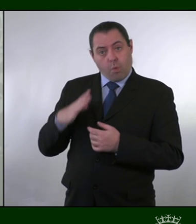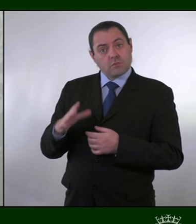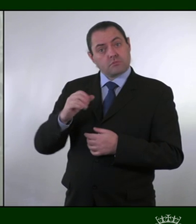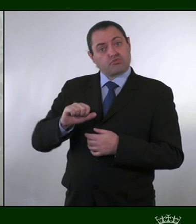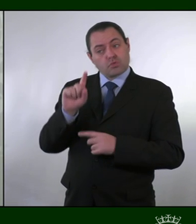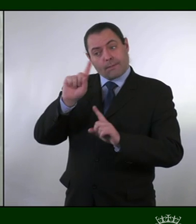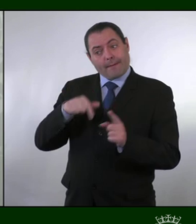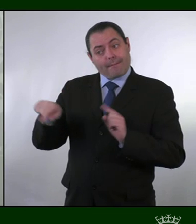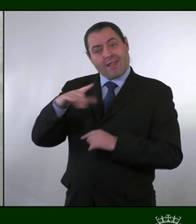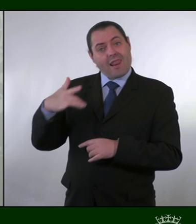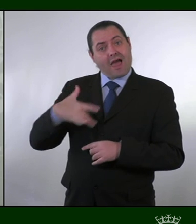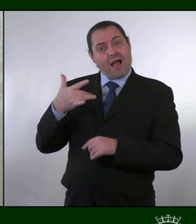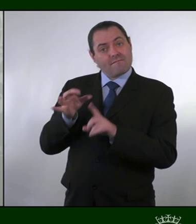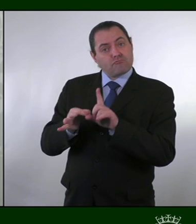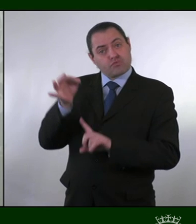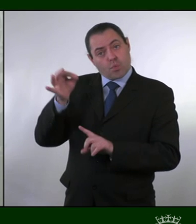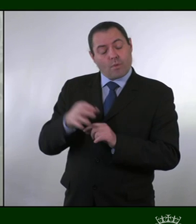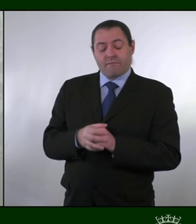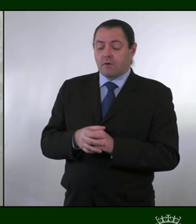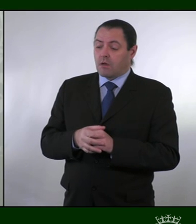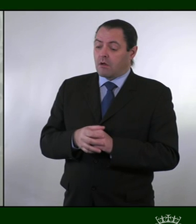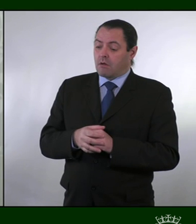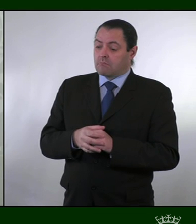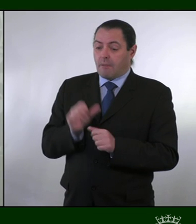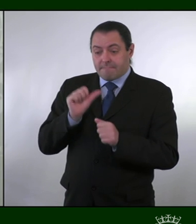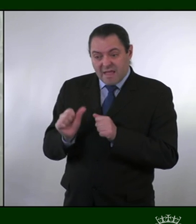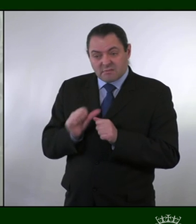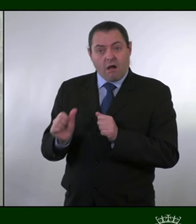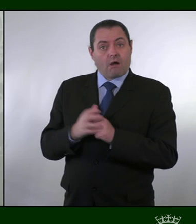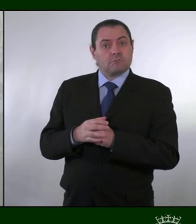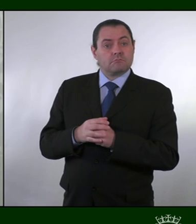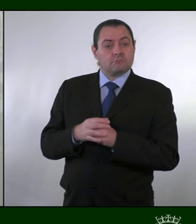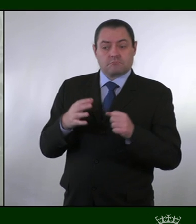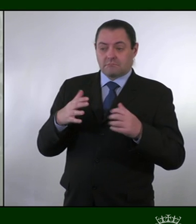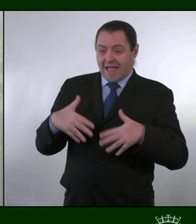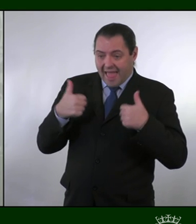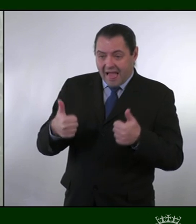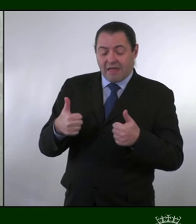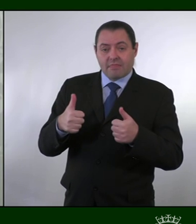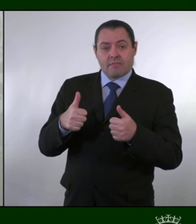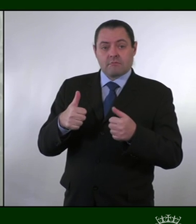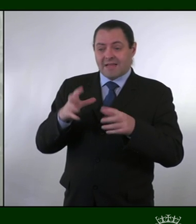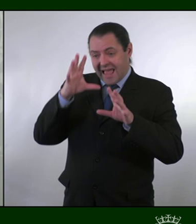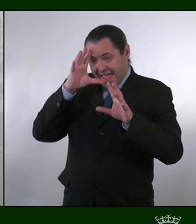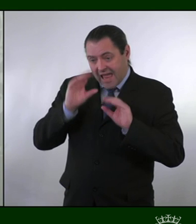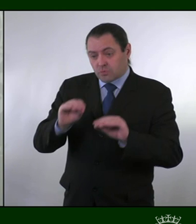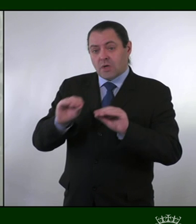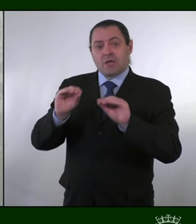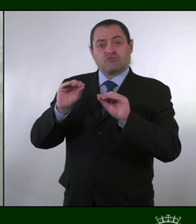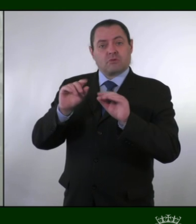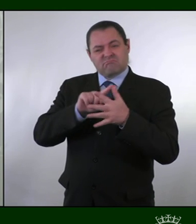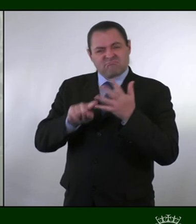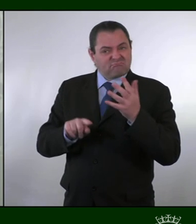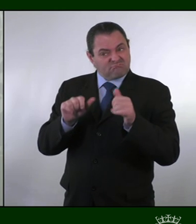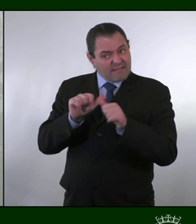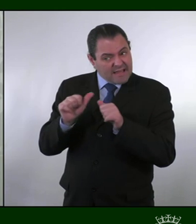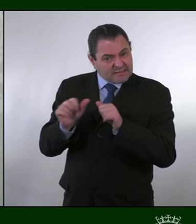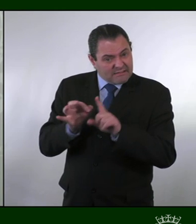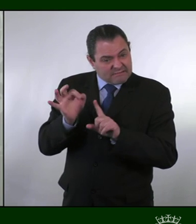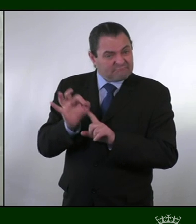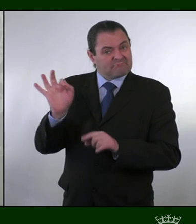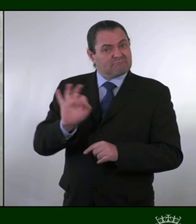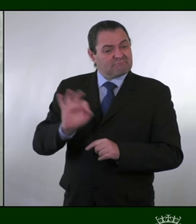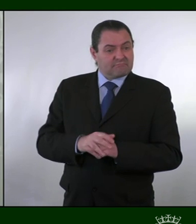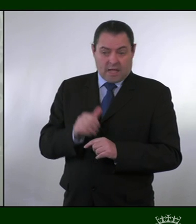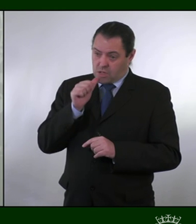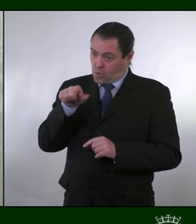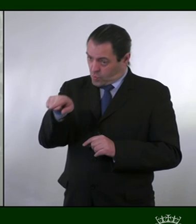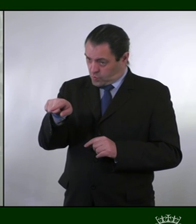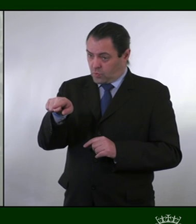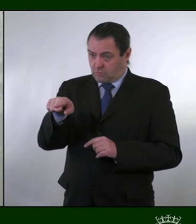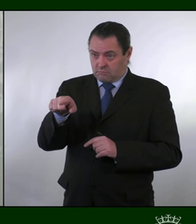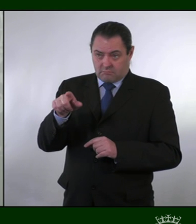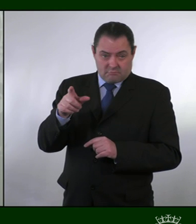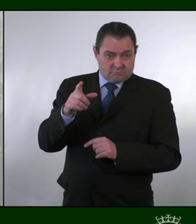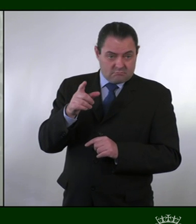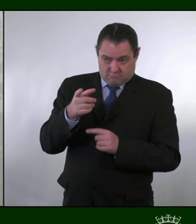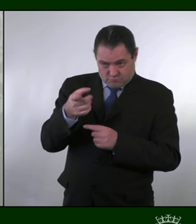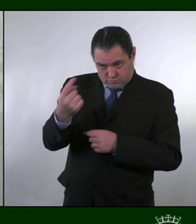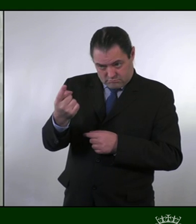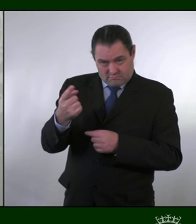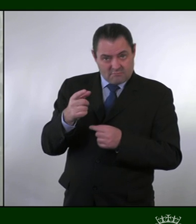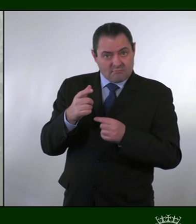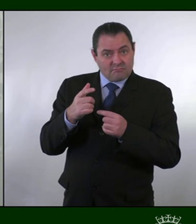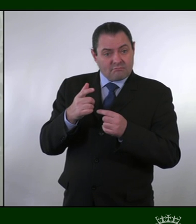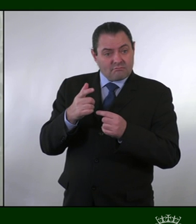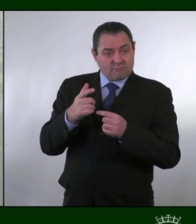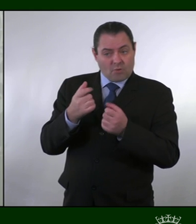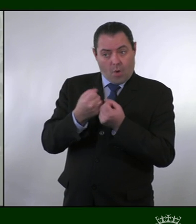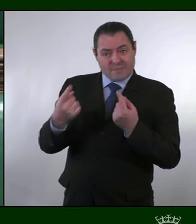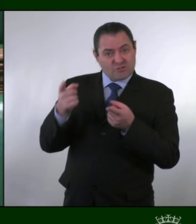of its constituents, not to address their health concerns or to improve education in Scotland, but—I know this point of view is shared by the right hon.